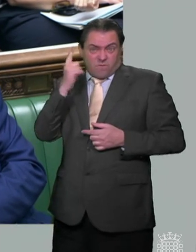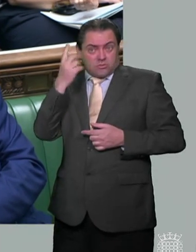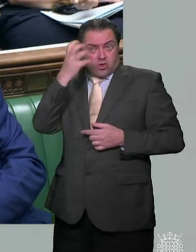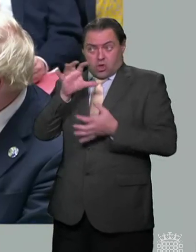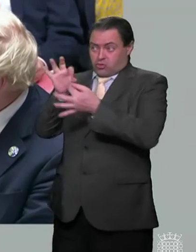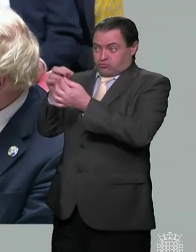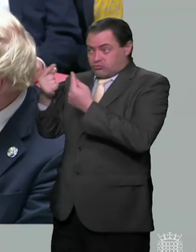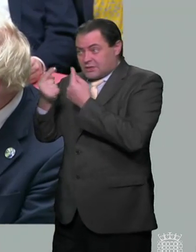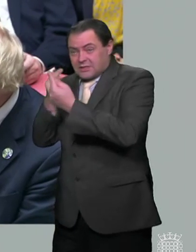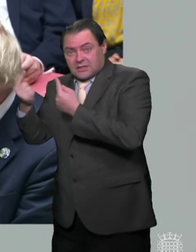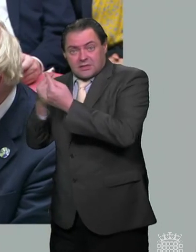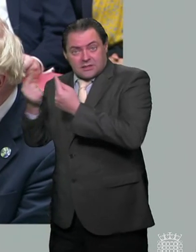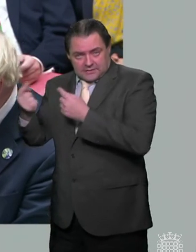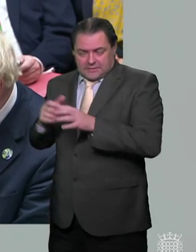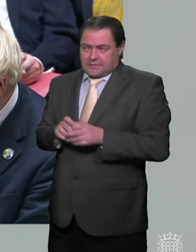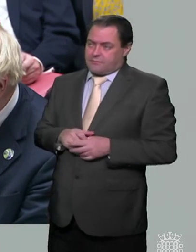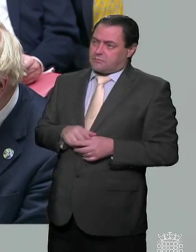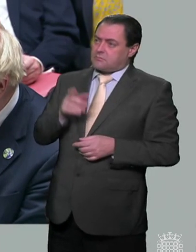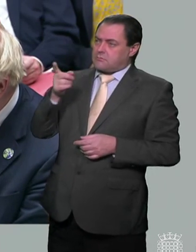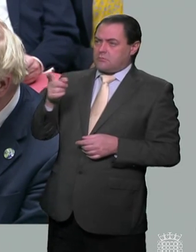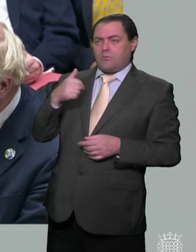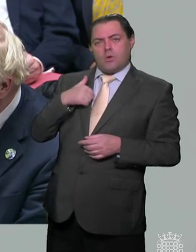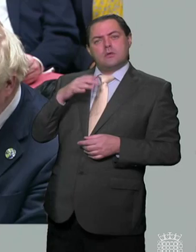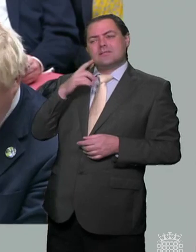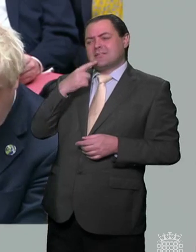What about the resettlement scheme? Answer the question!